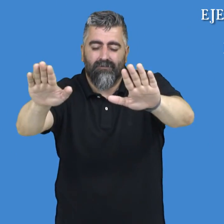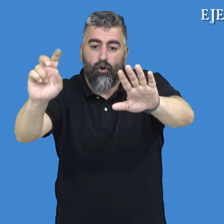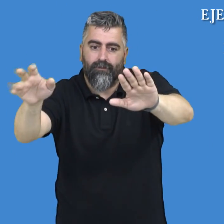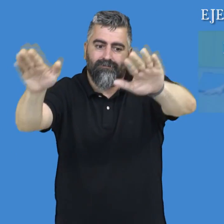otro